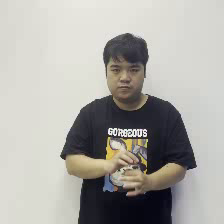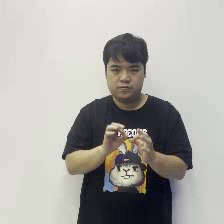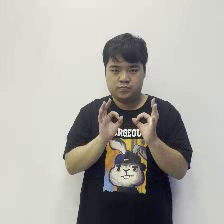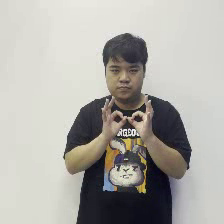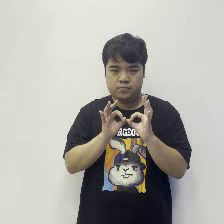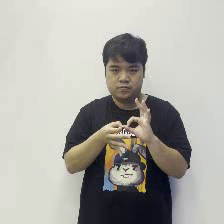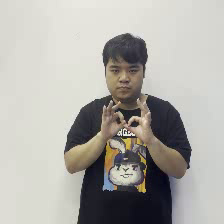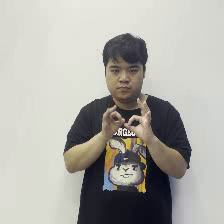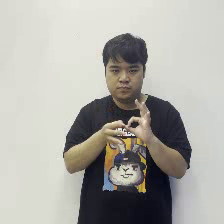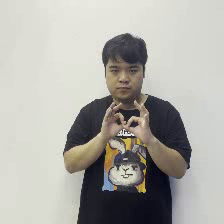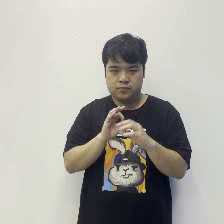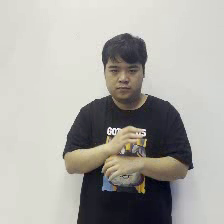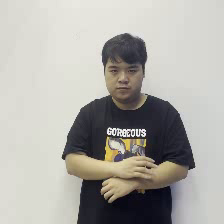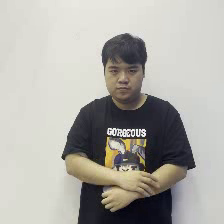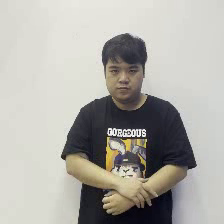Rau